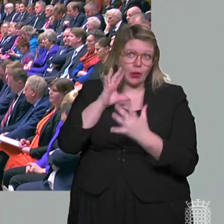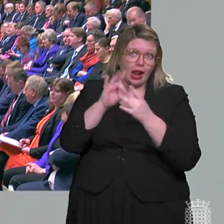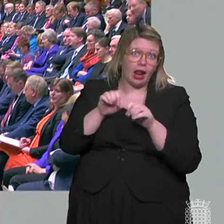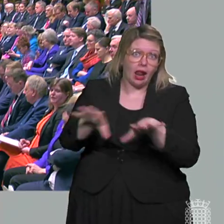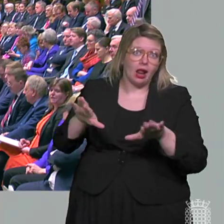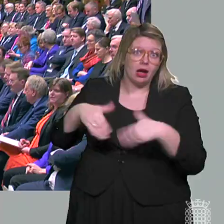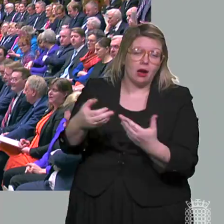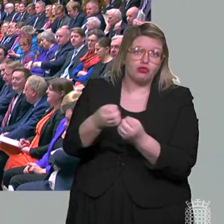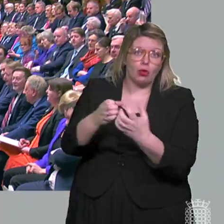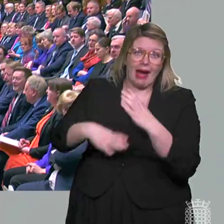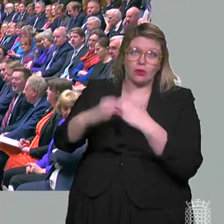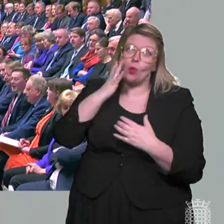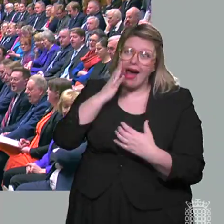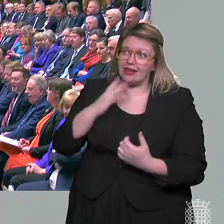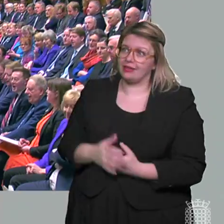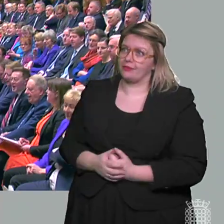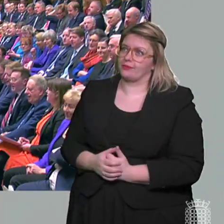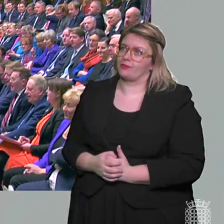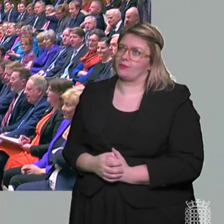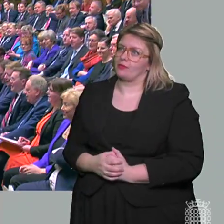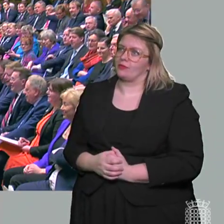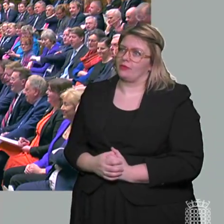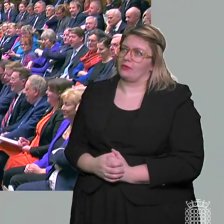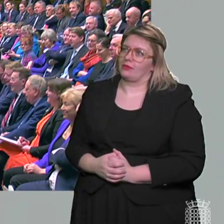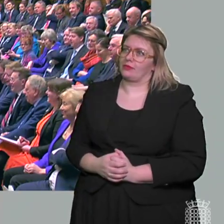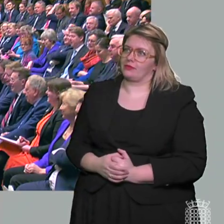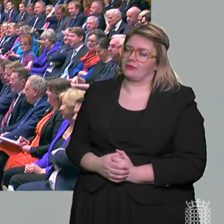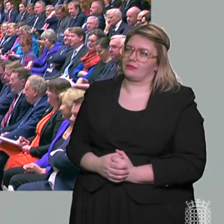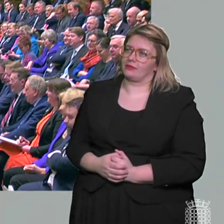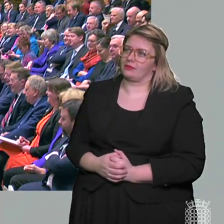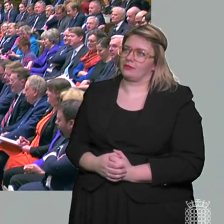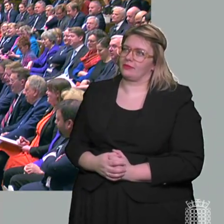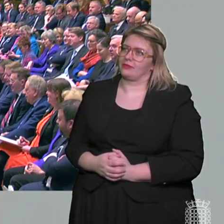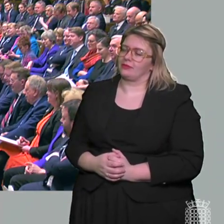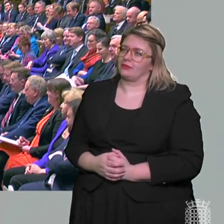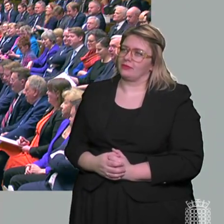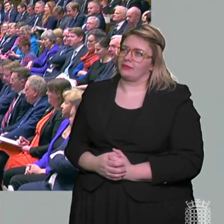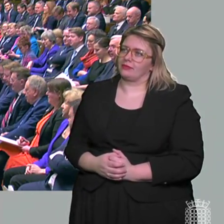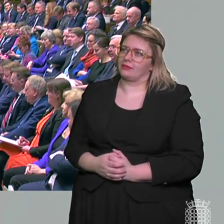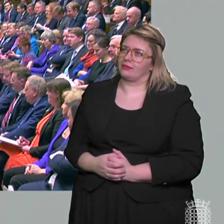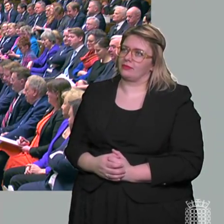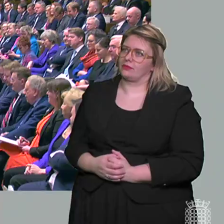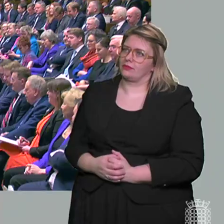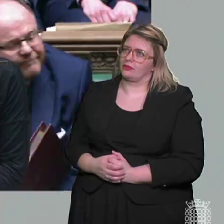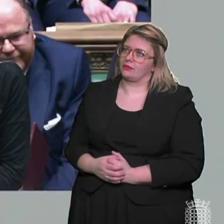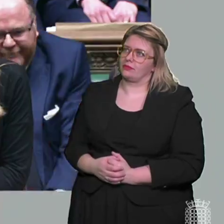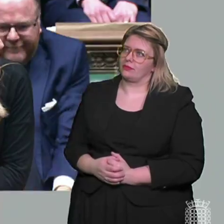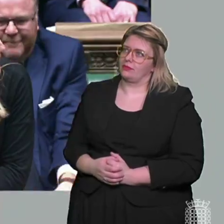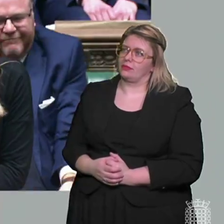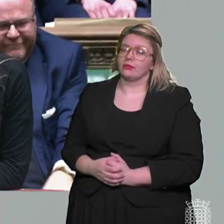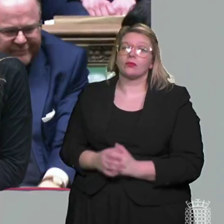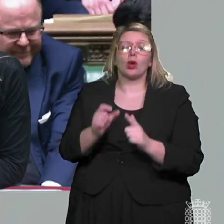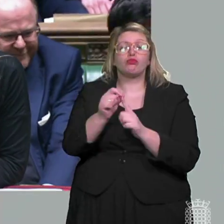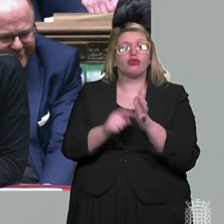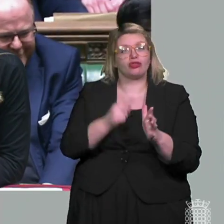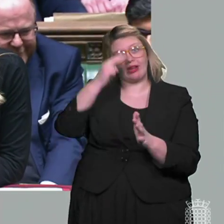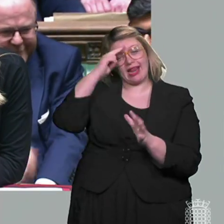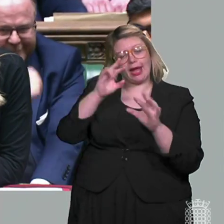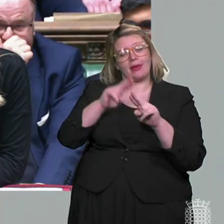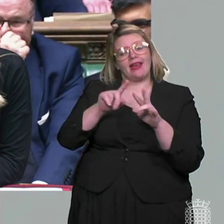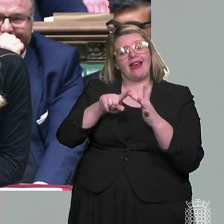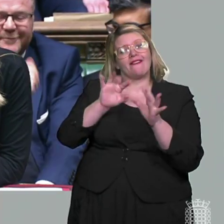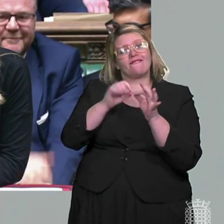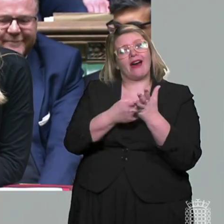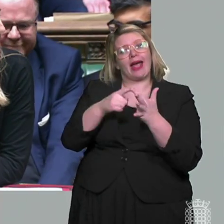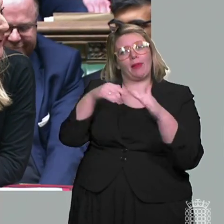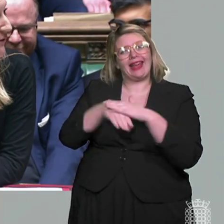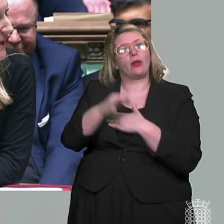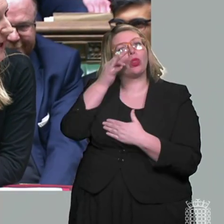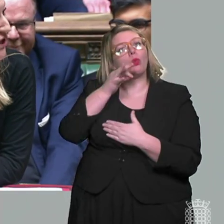Fibre in the water has been a fantastic and innovative project.